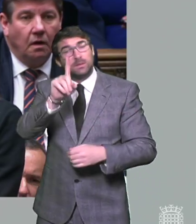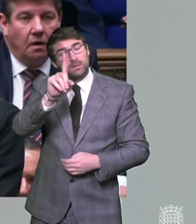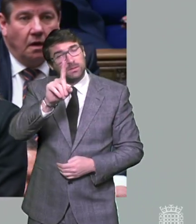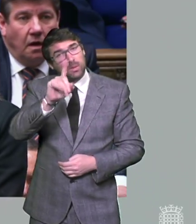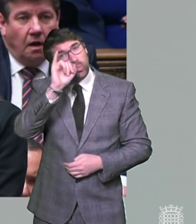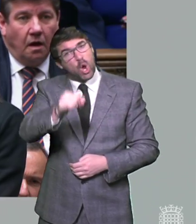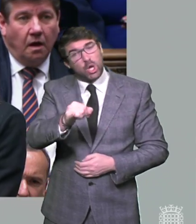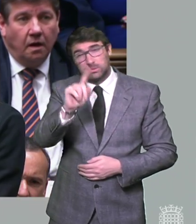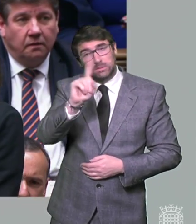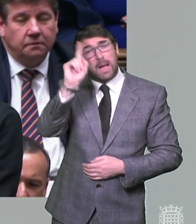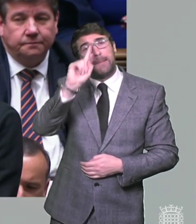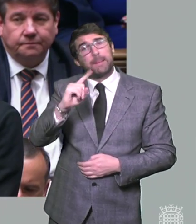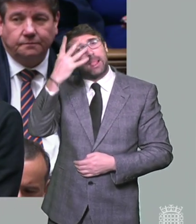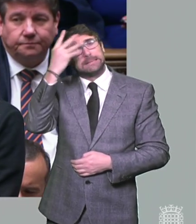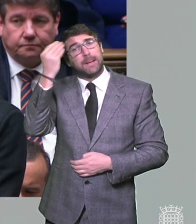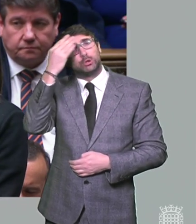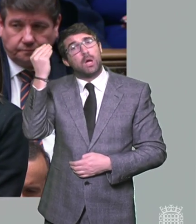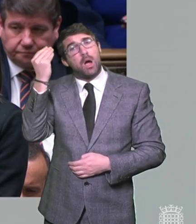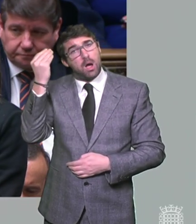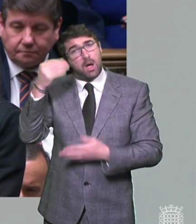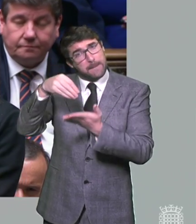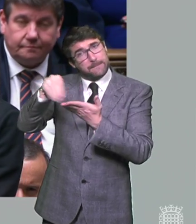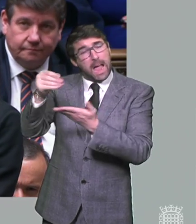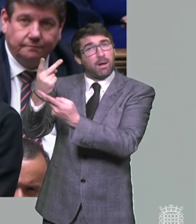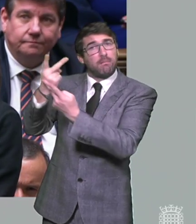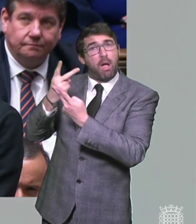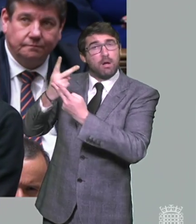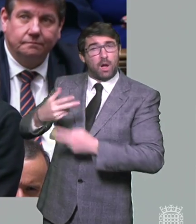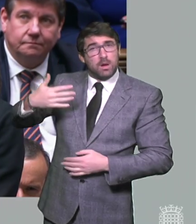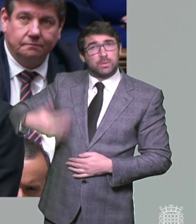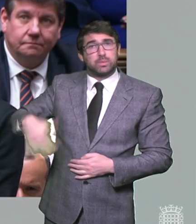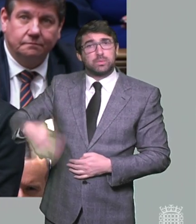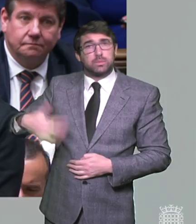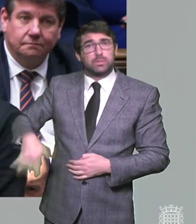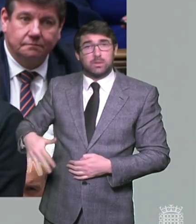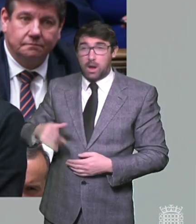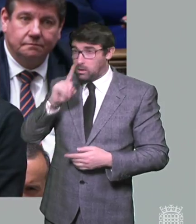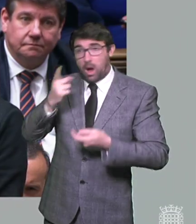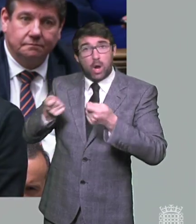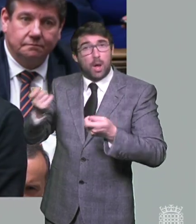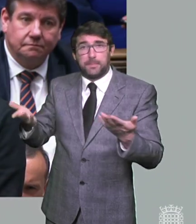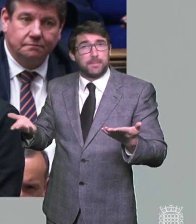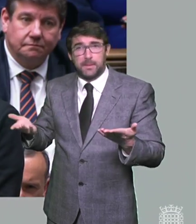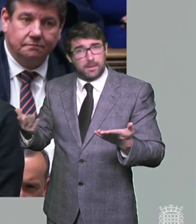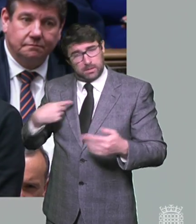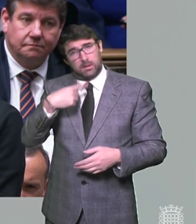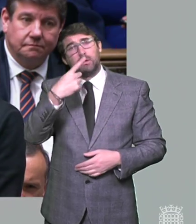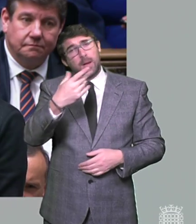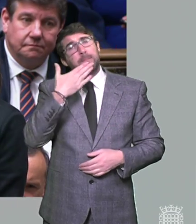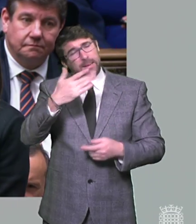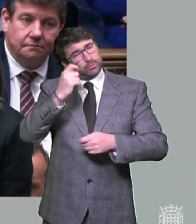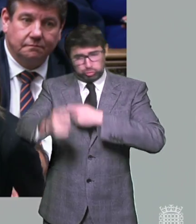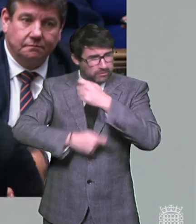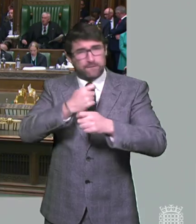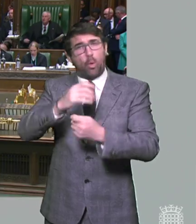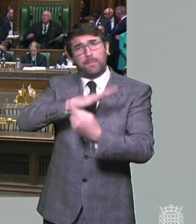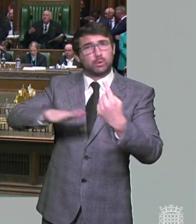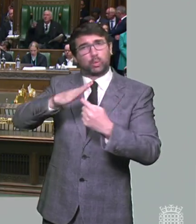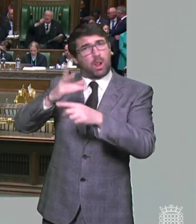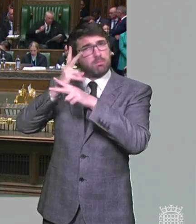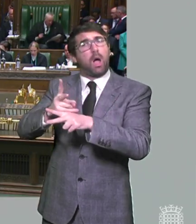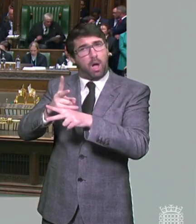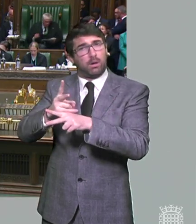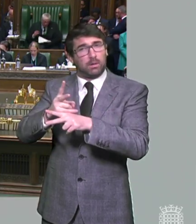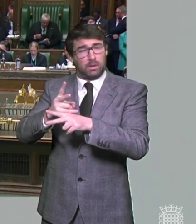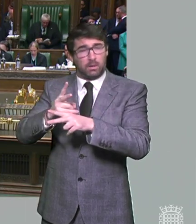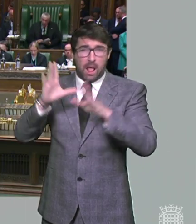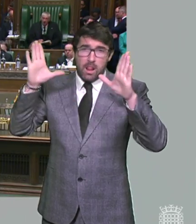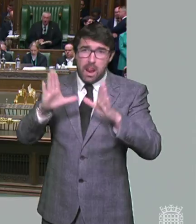Can my right honourable Friend assure me that she is committed to social care reform to end that worry and relieve pressure on the NHS?